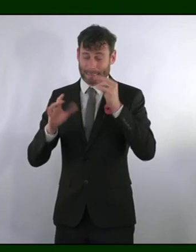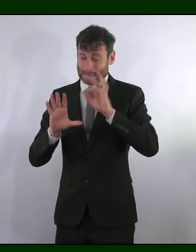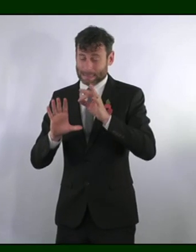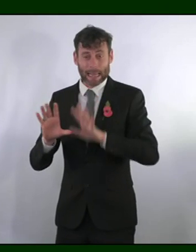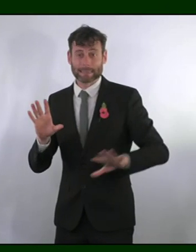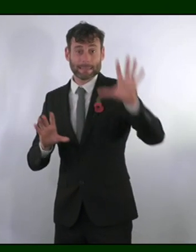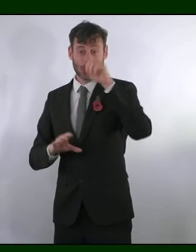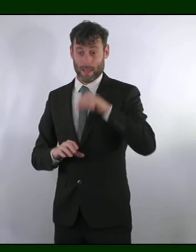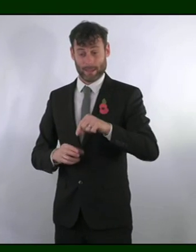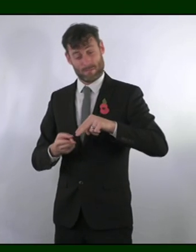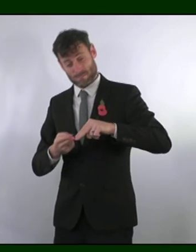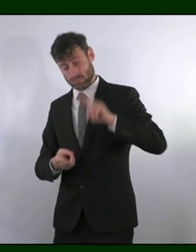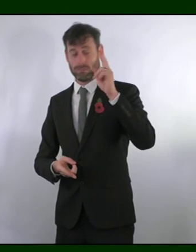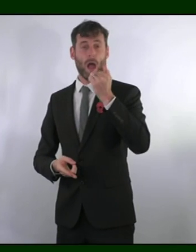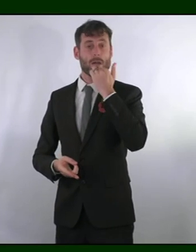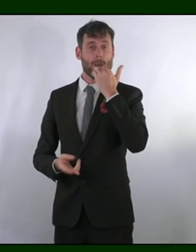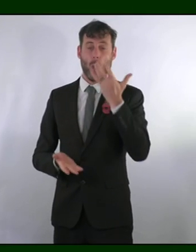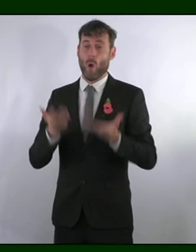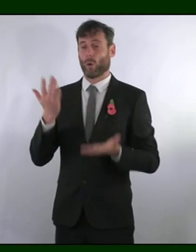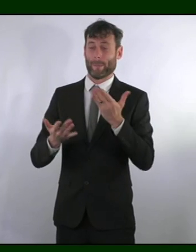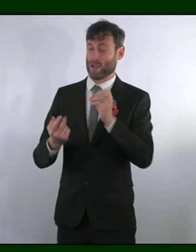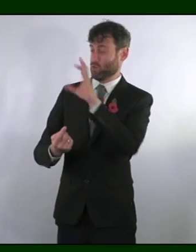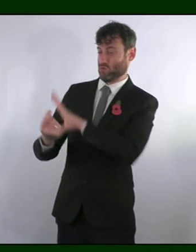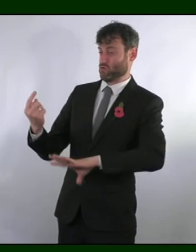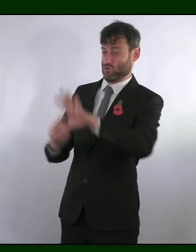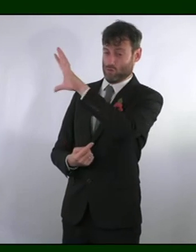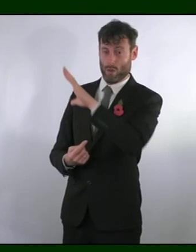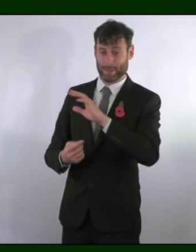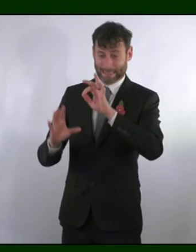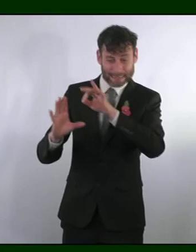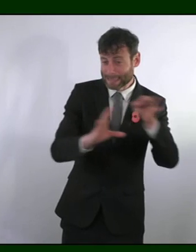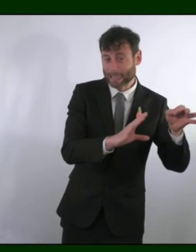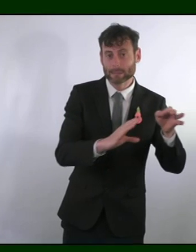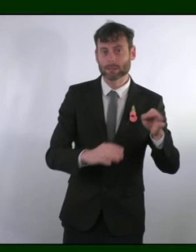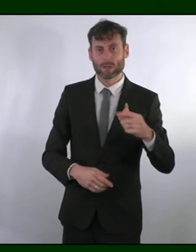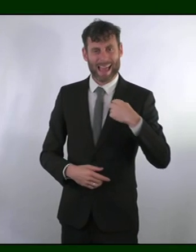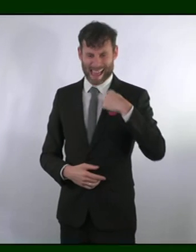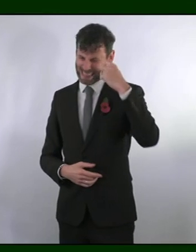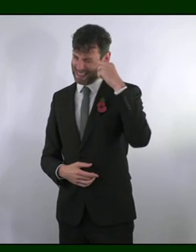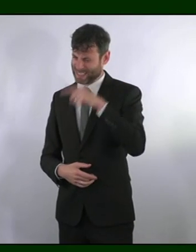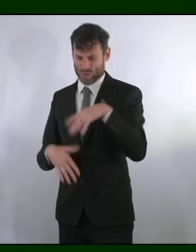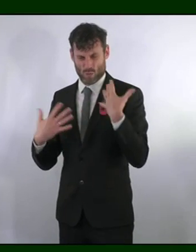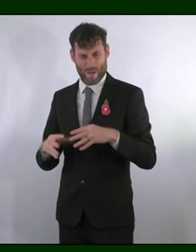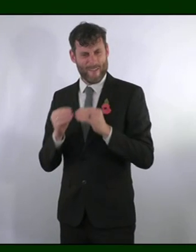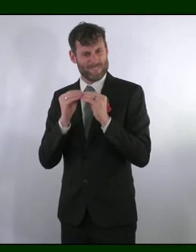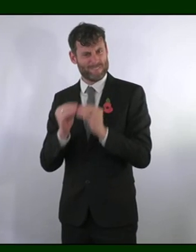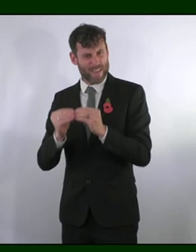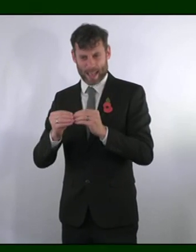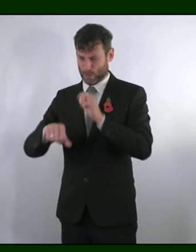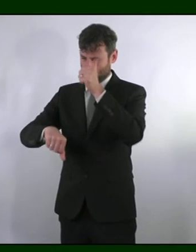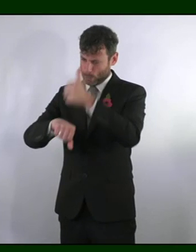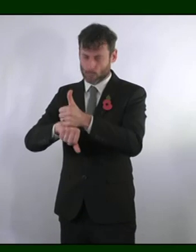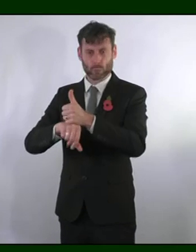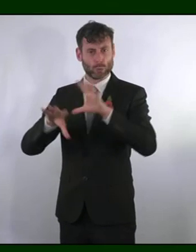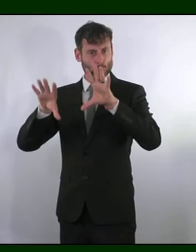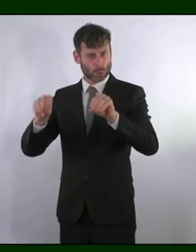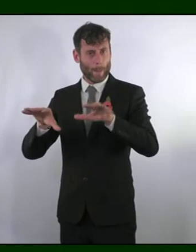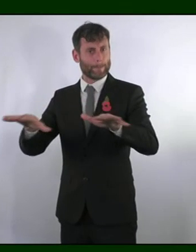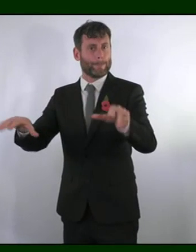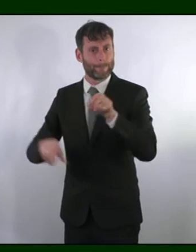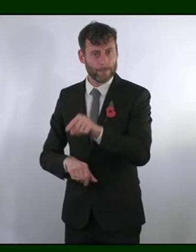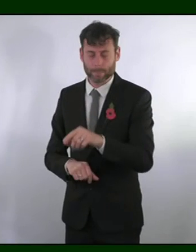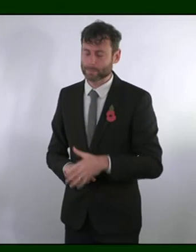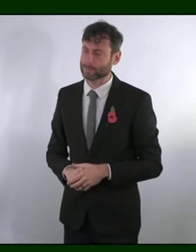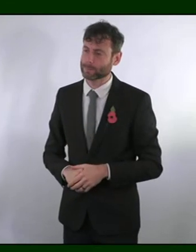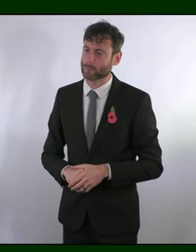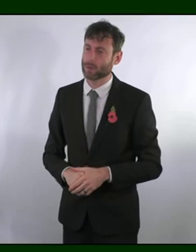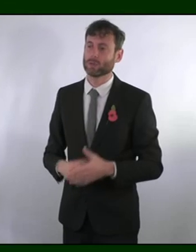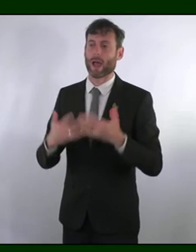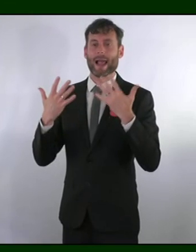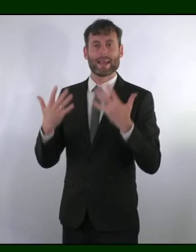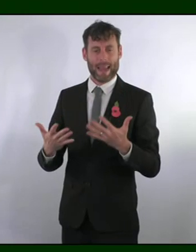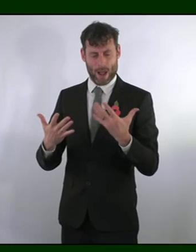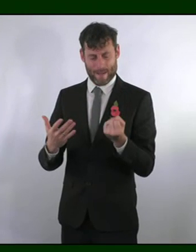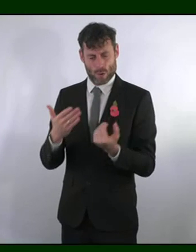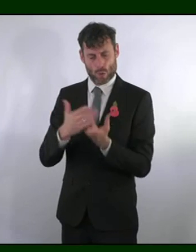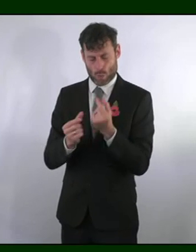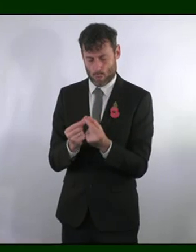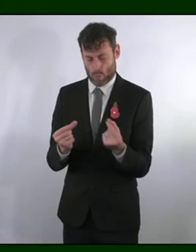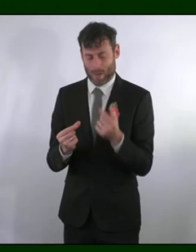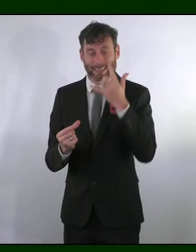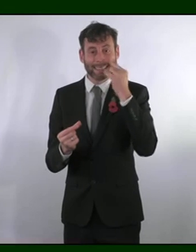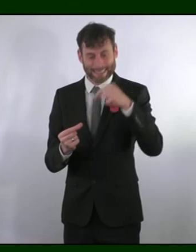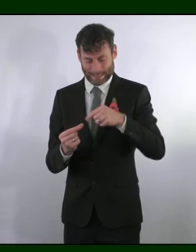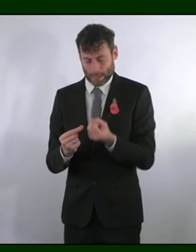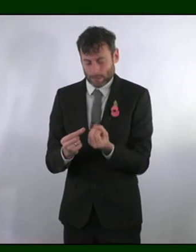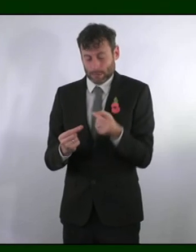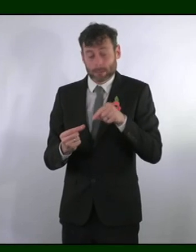The PCR tests that NHS Test and Trace is conducting are of real value in fighting the disease, and now we are rolling out the lateral flow rapid turnaround tests as well.